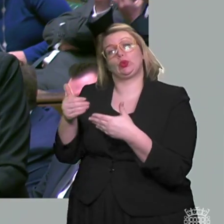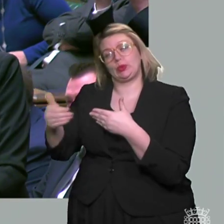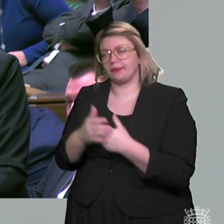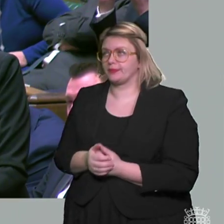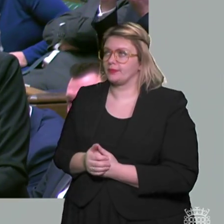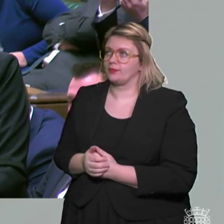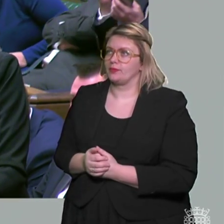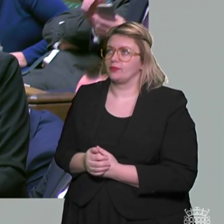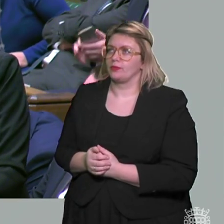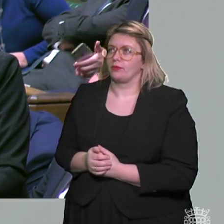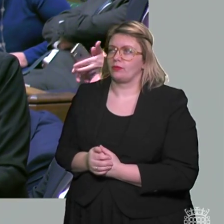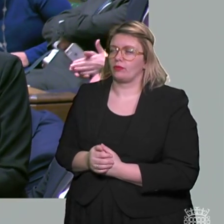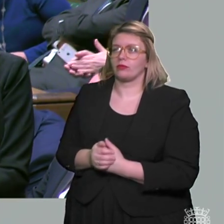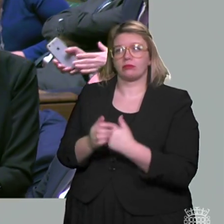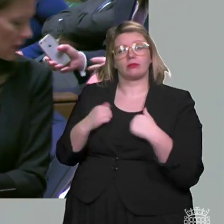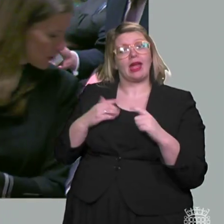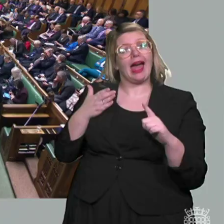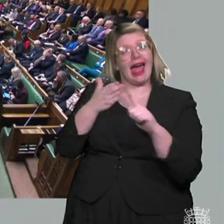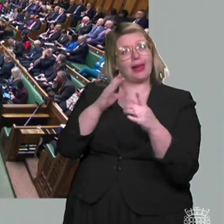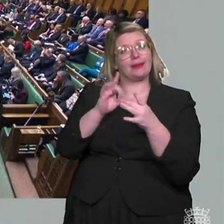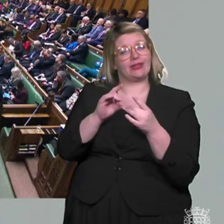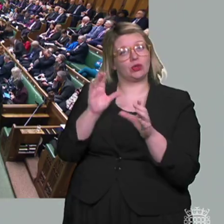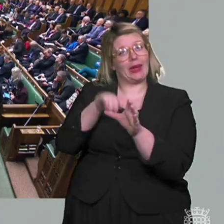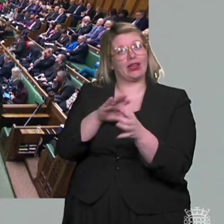As I have said, our position on Horizon has not changed.